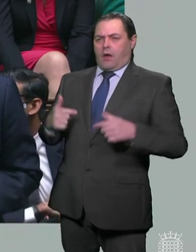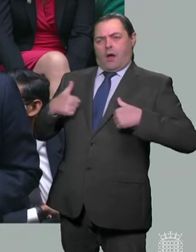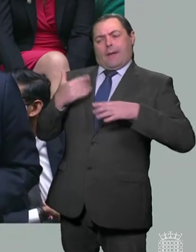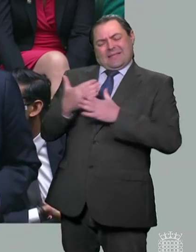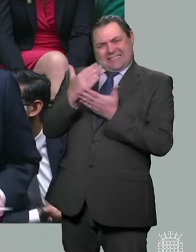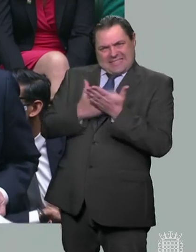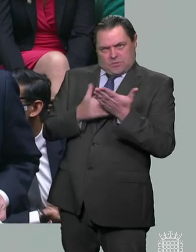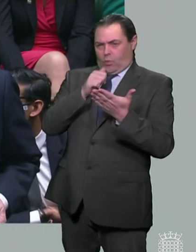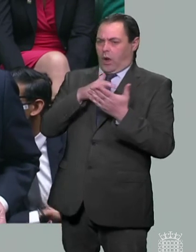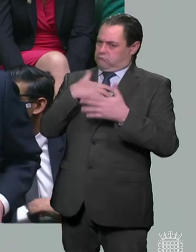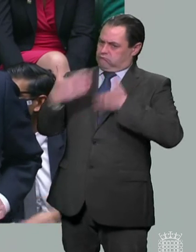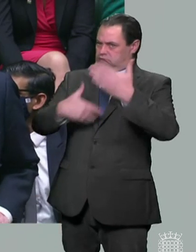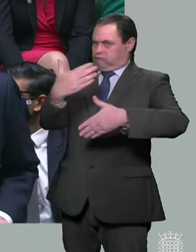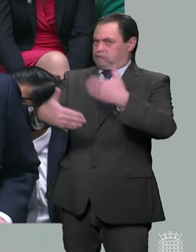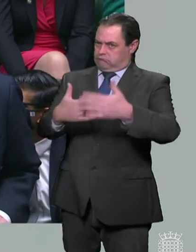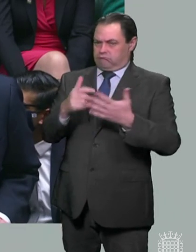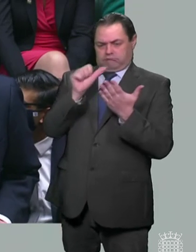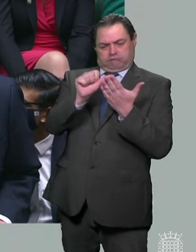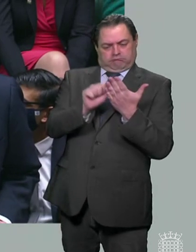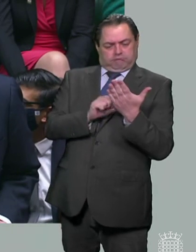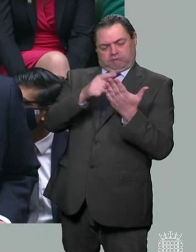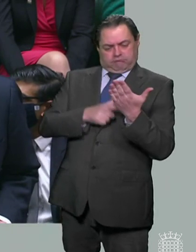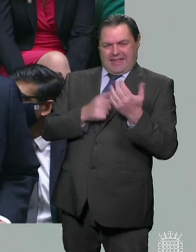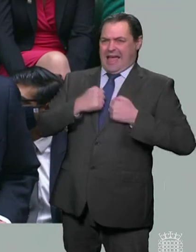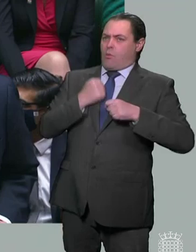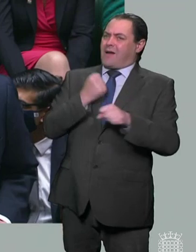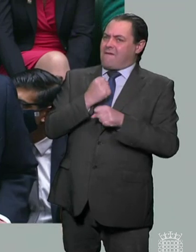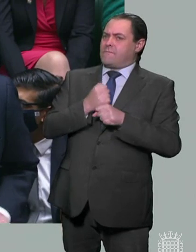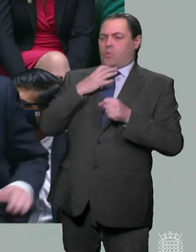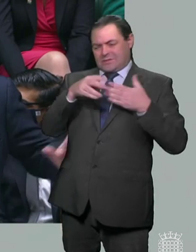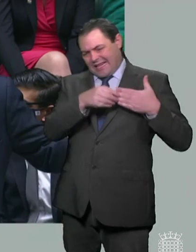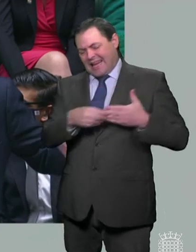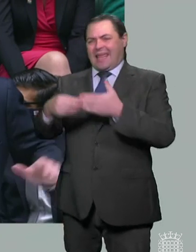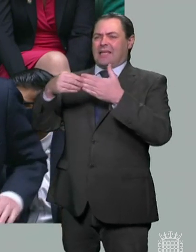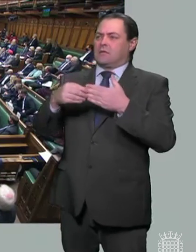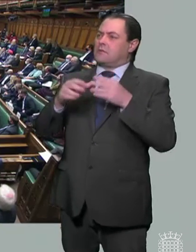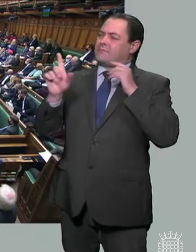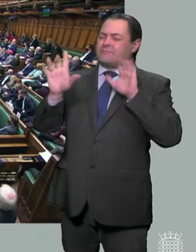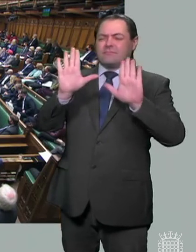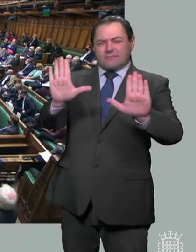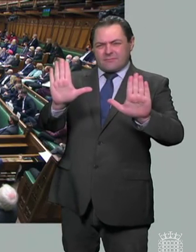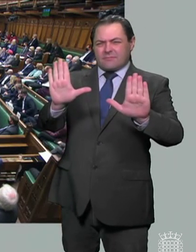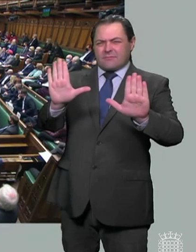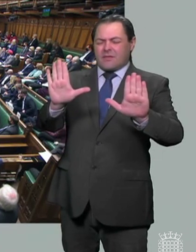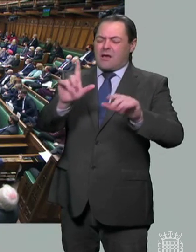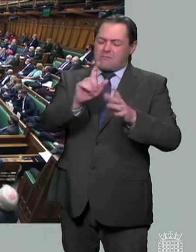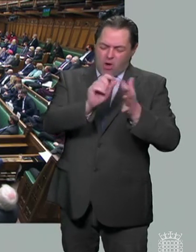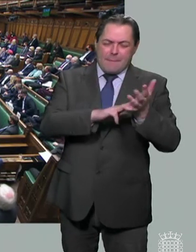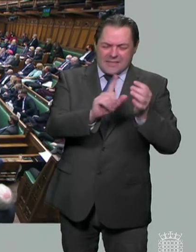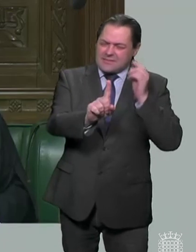And we will get on with the business of this Government, which is leading the country out of the pandemic and—